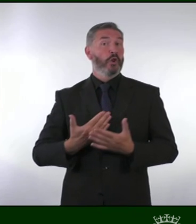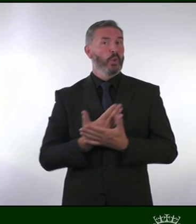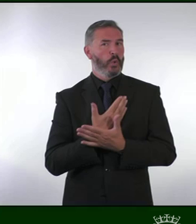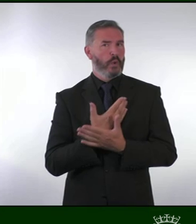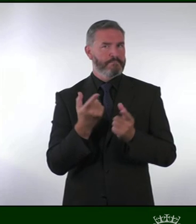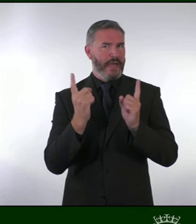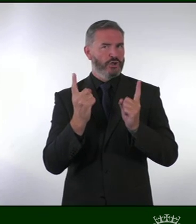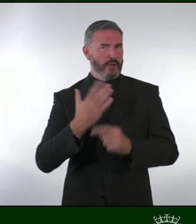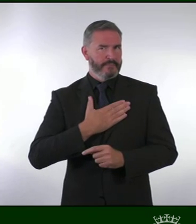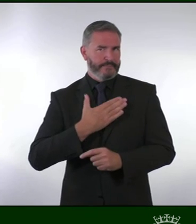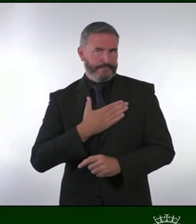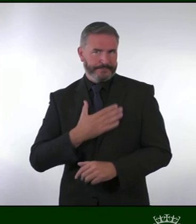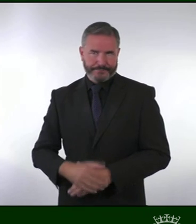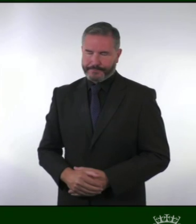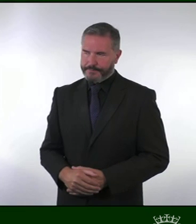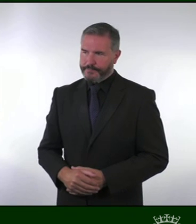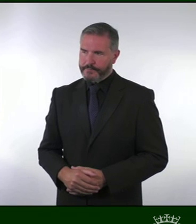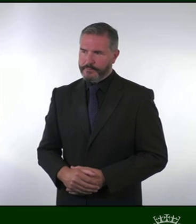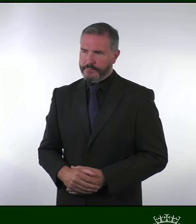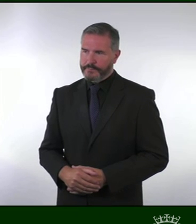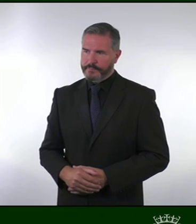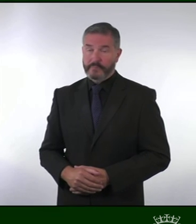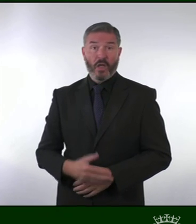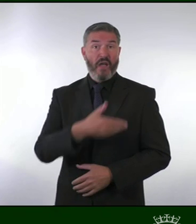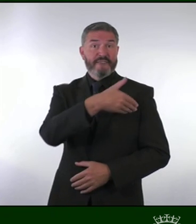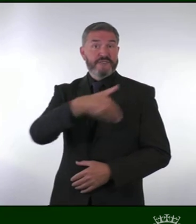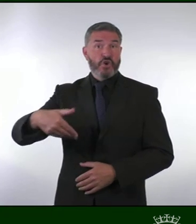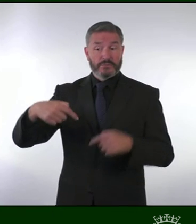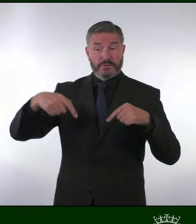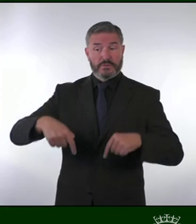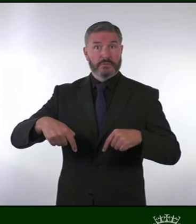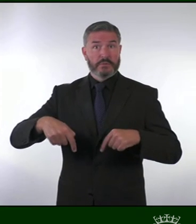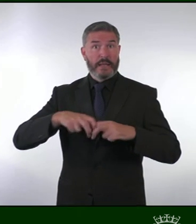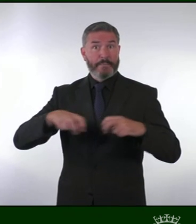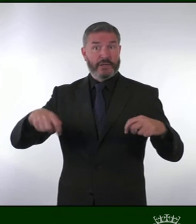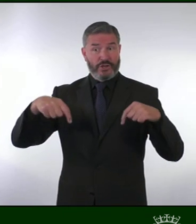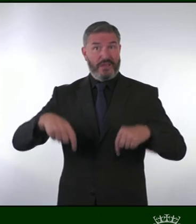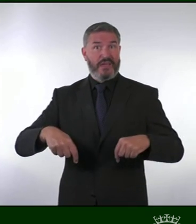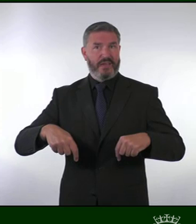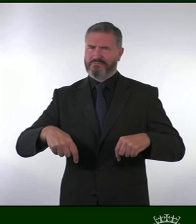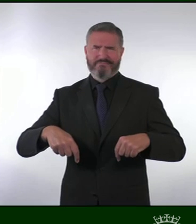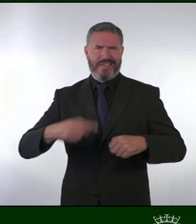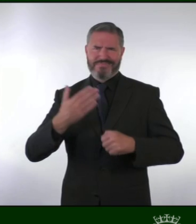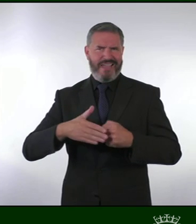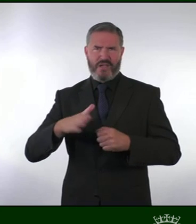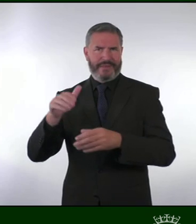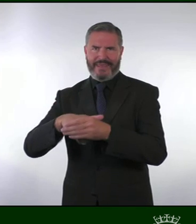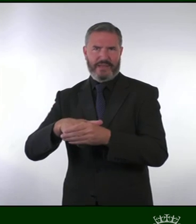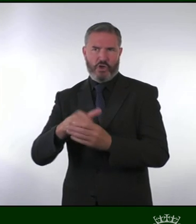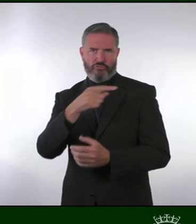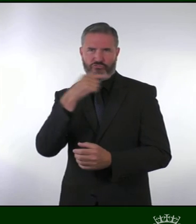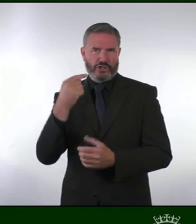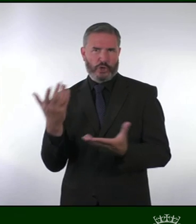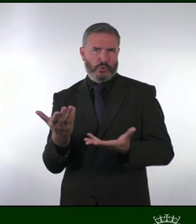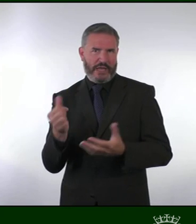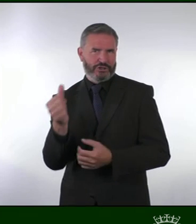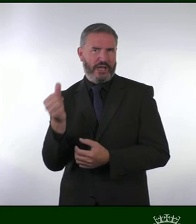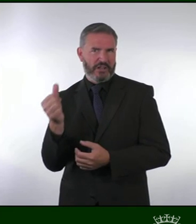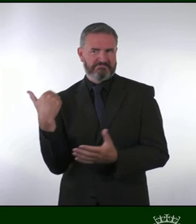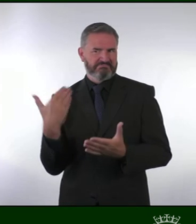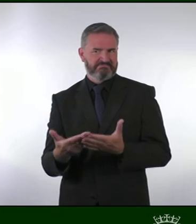No Front Bencher of this party has appeared on Russia Today since I have been leading this party.